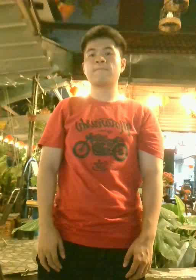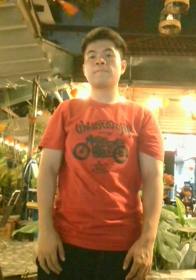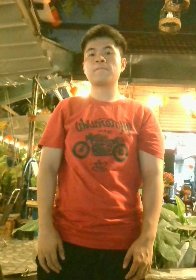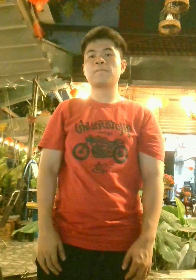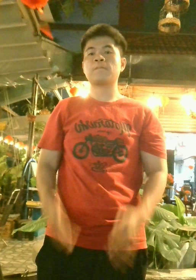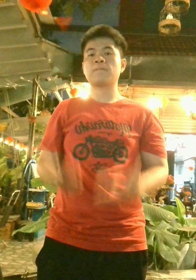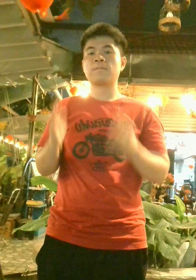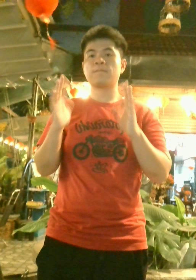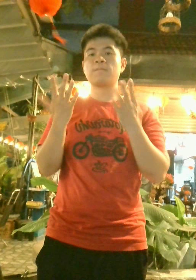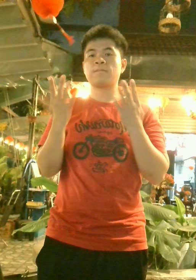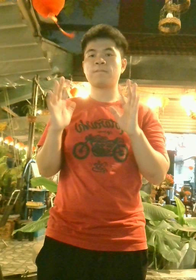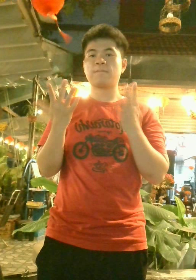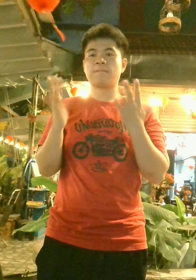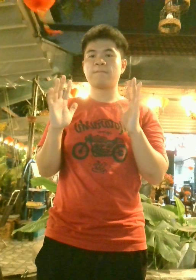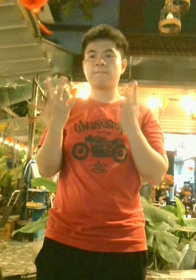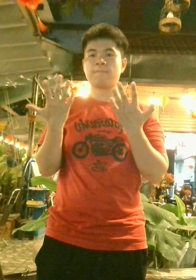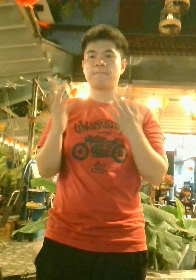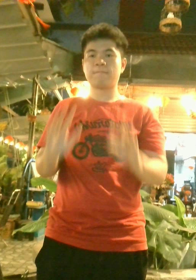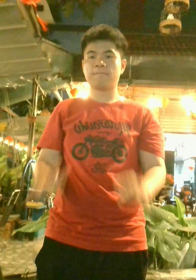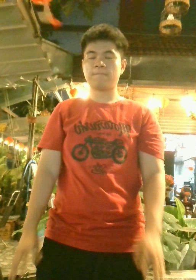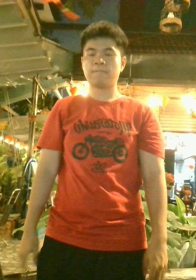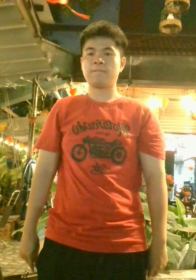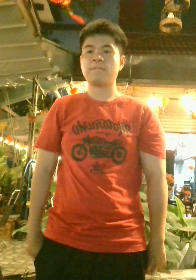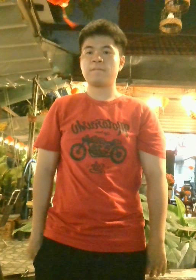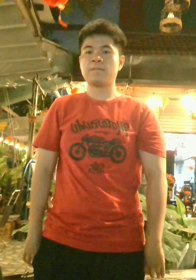vui mừng